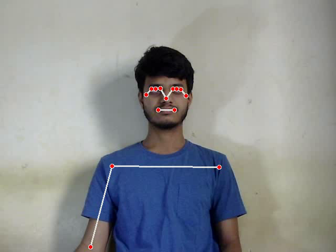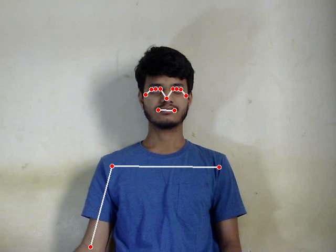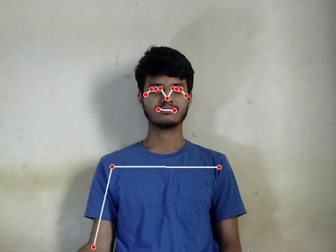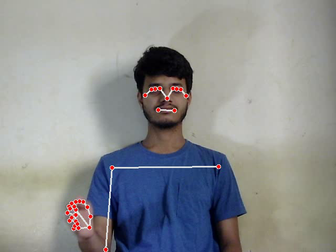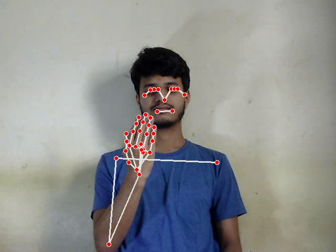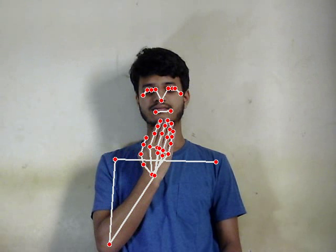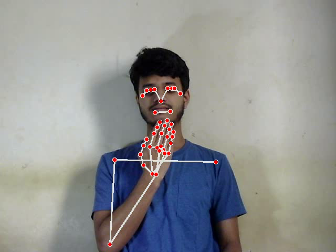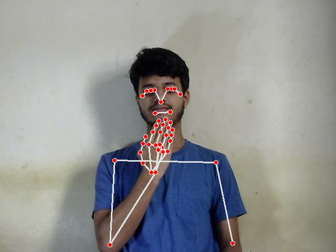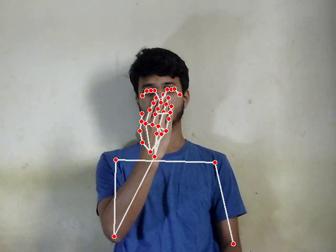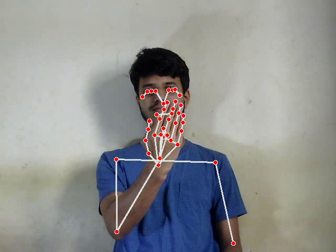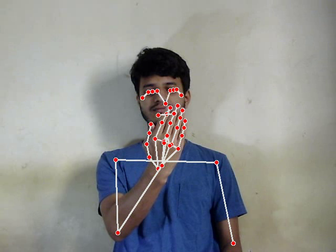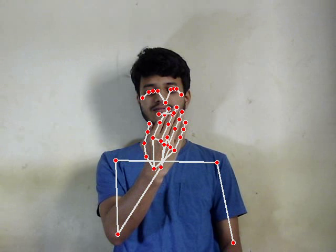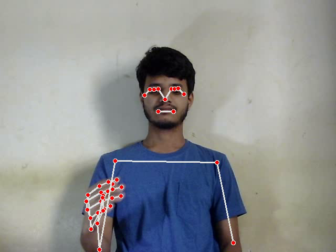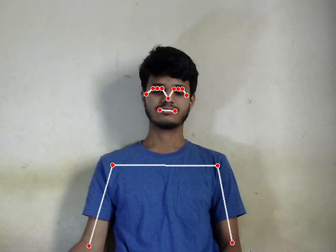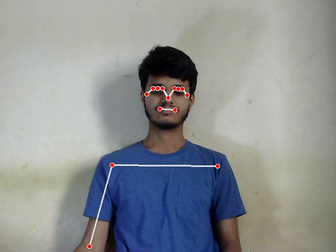thank you